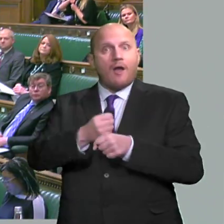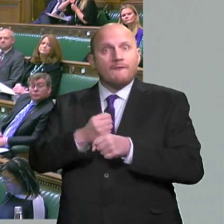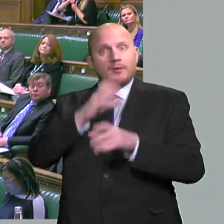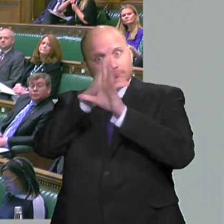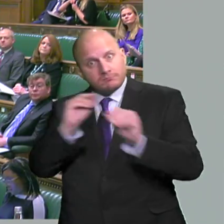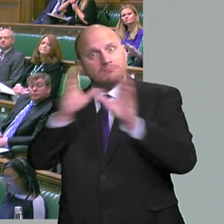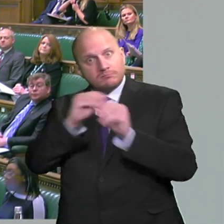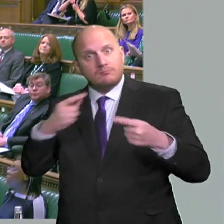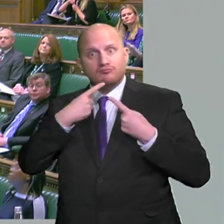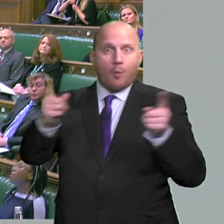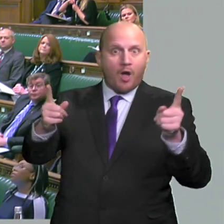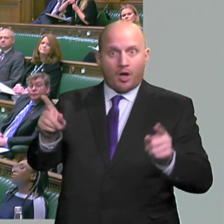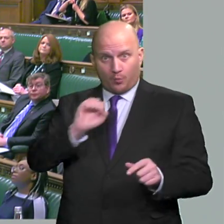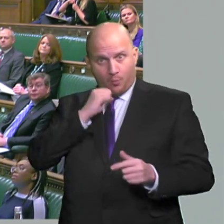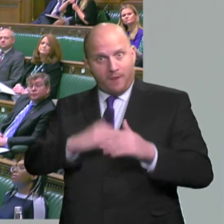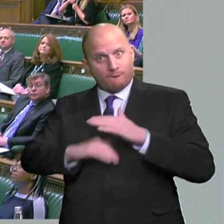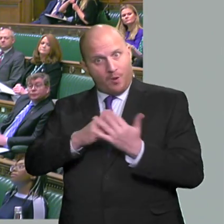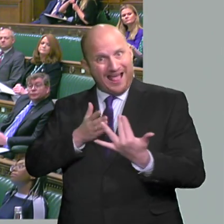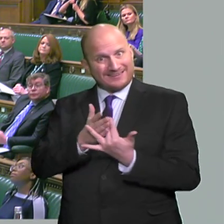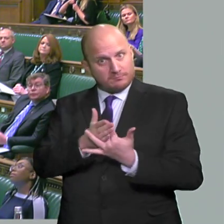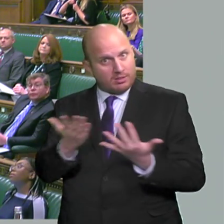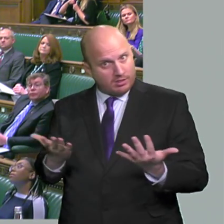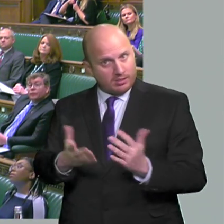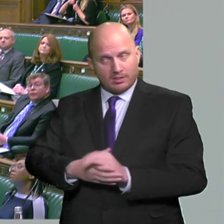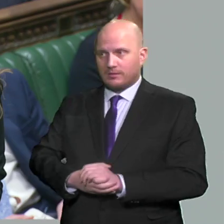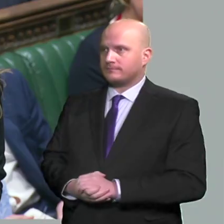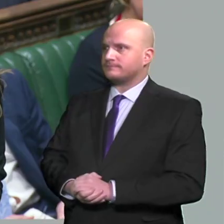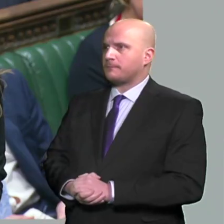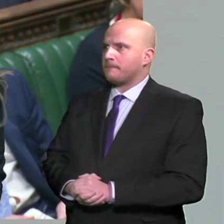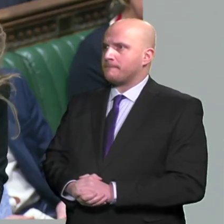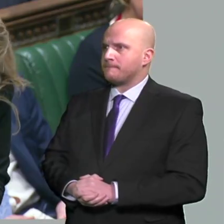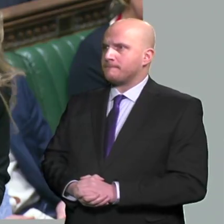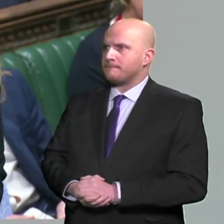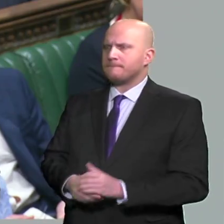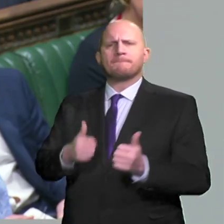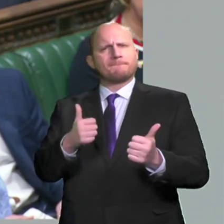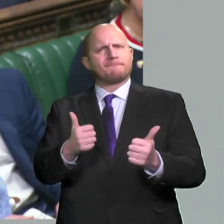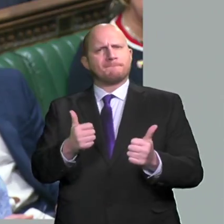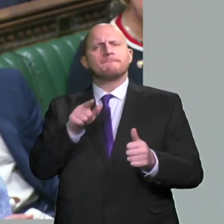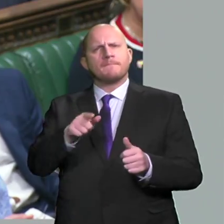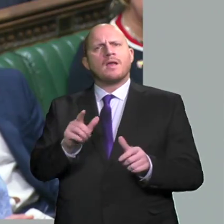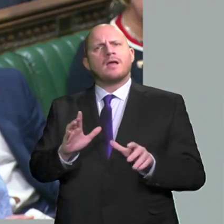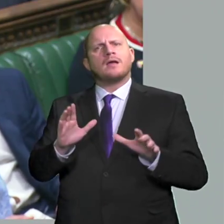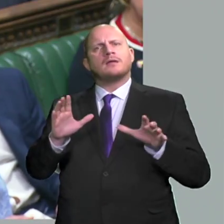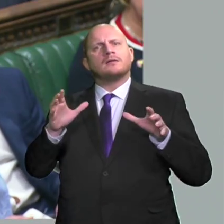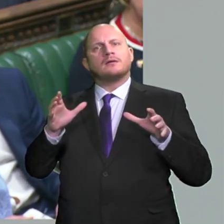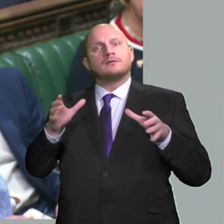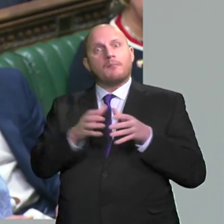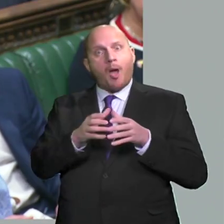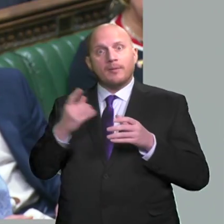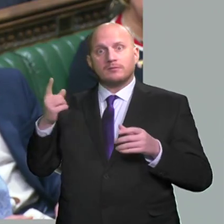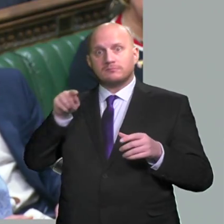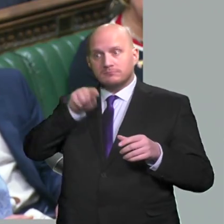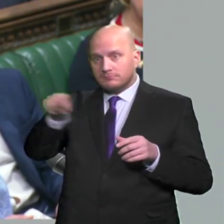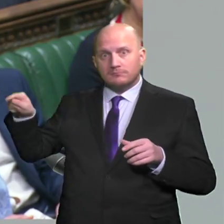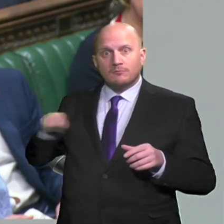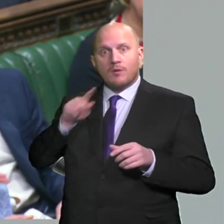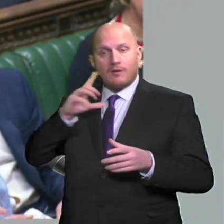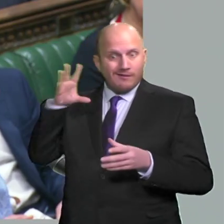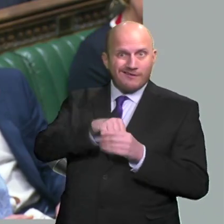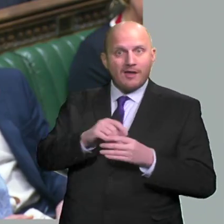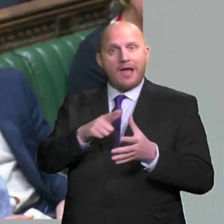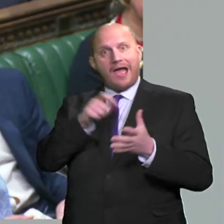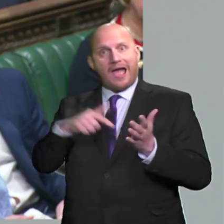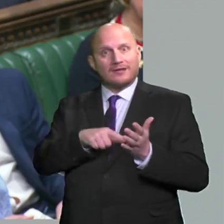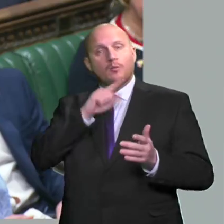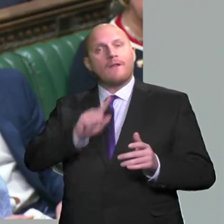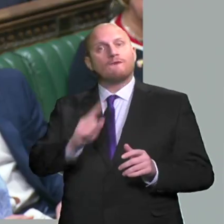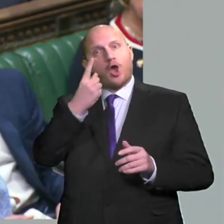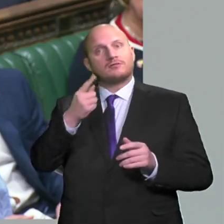My right honourable Friend will be pleased to know that the first meeting of the Departments driving the Act is due to take place in mid-February.